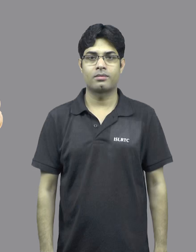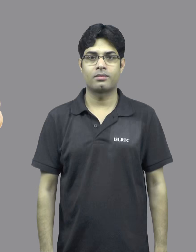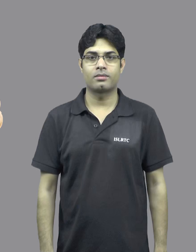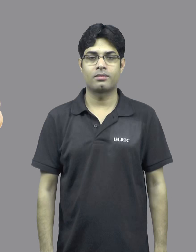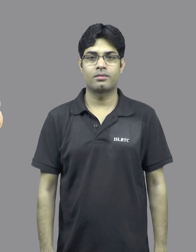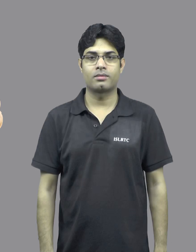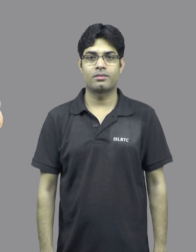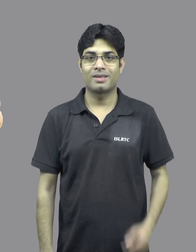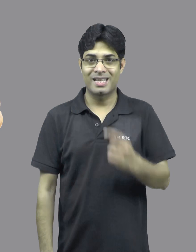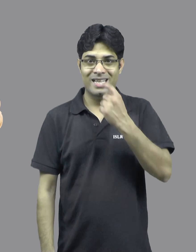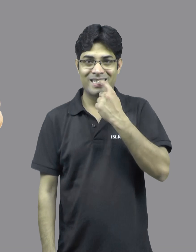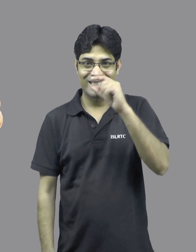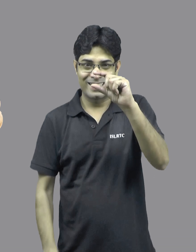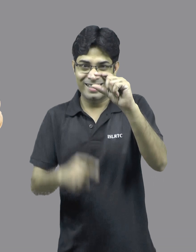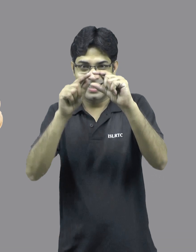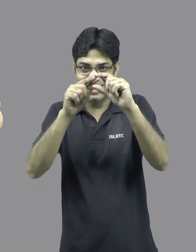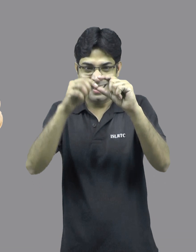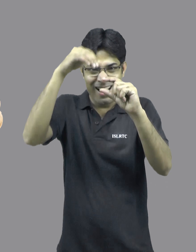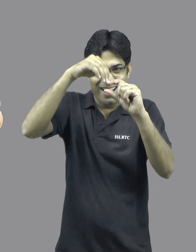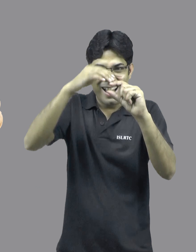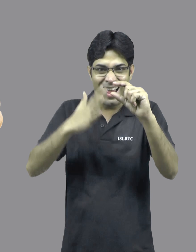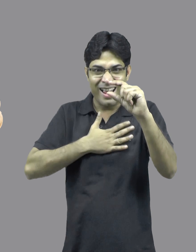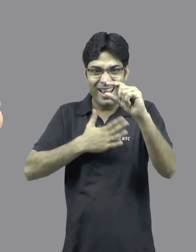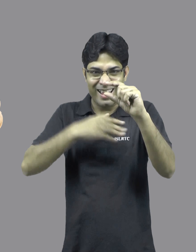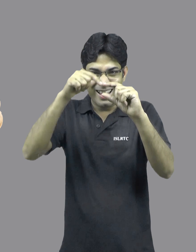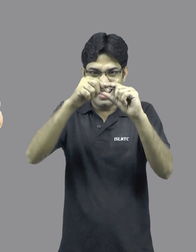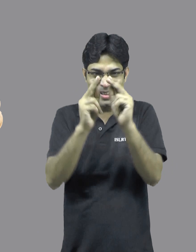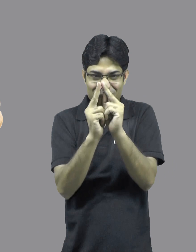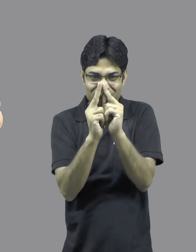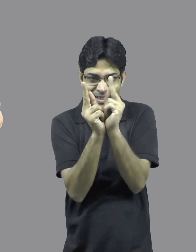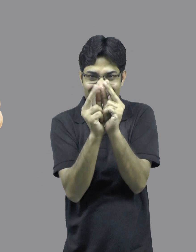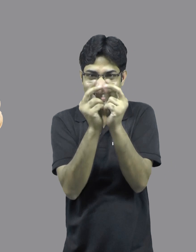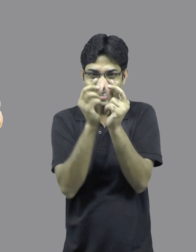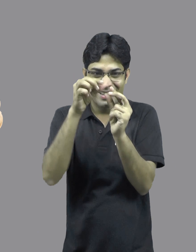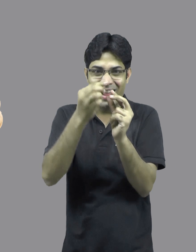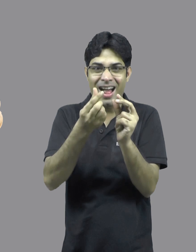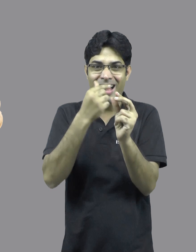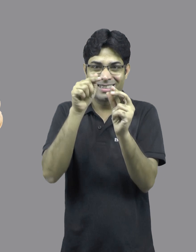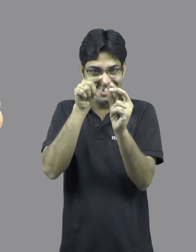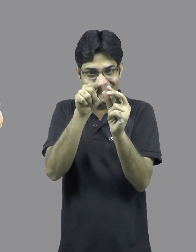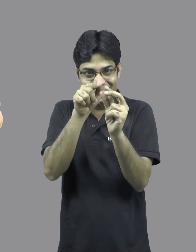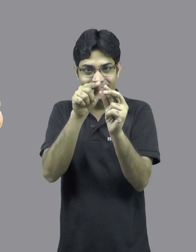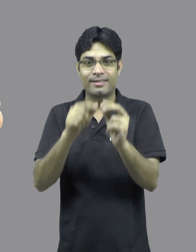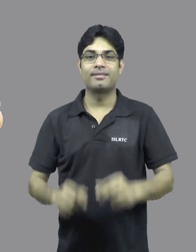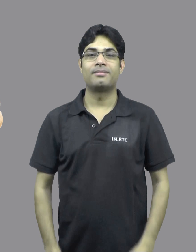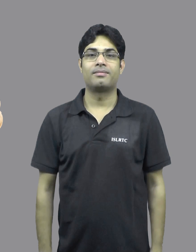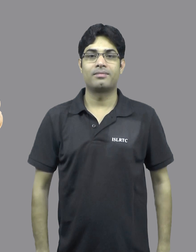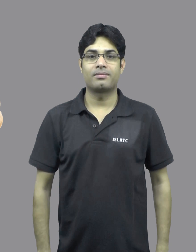Pista